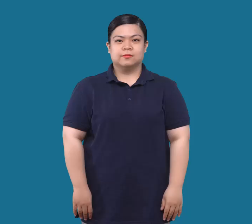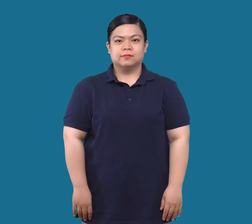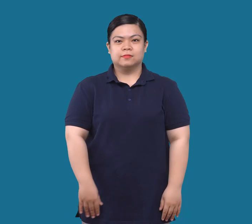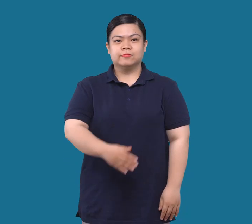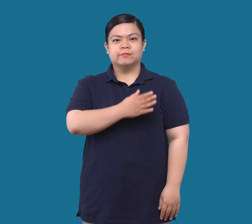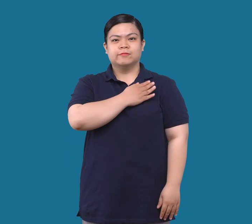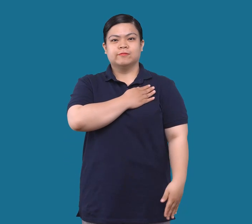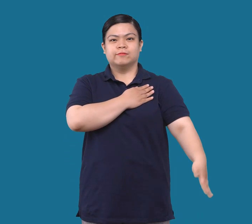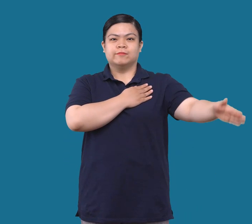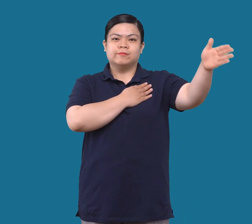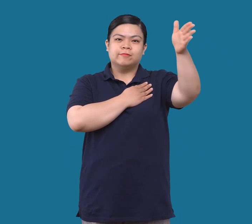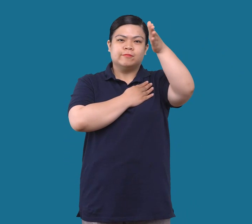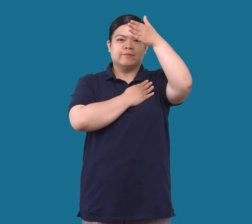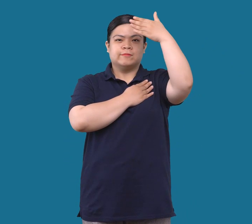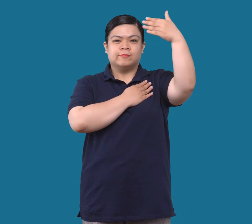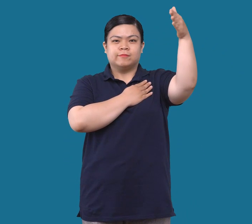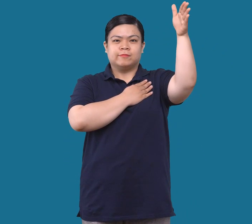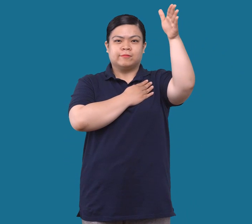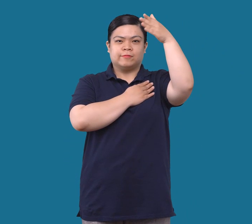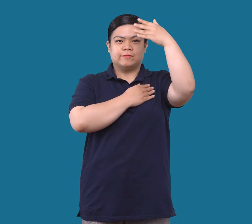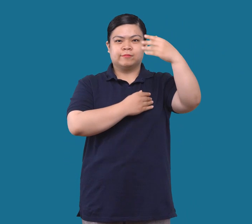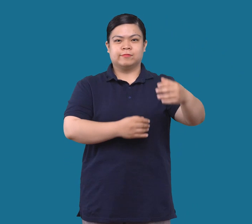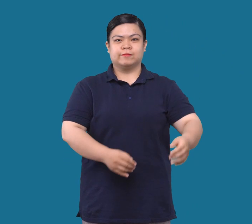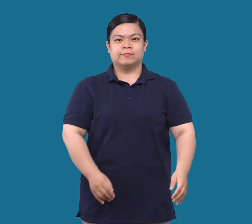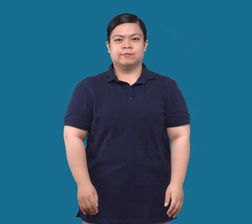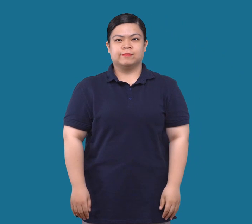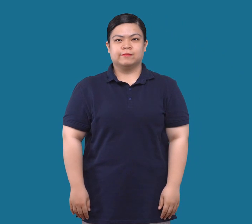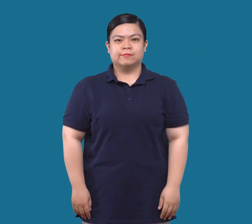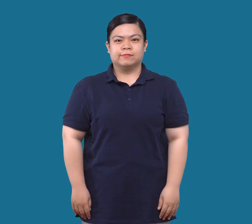quốc ca